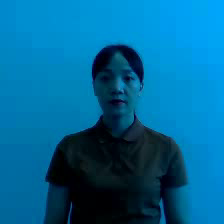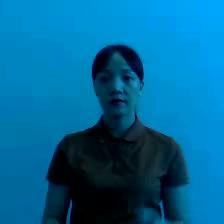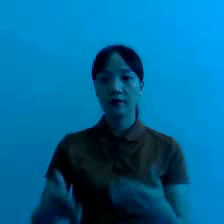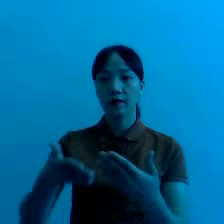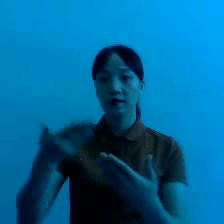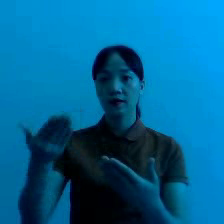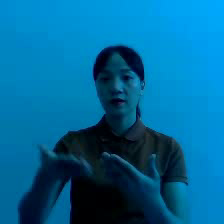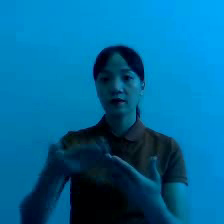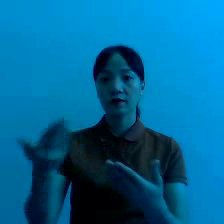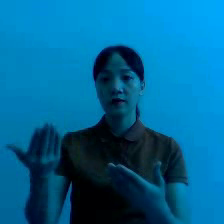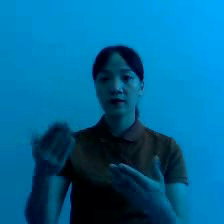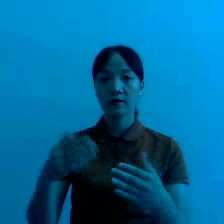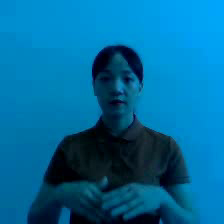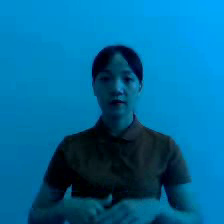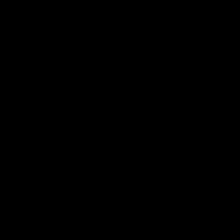Dễ